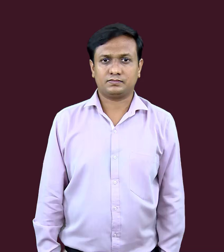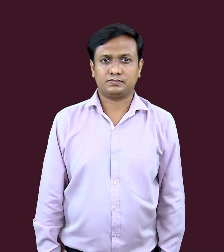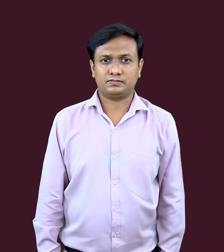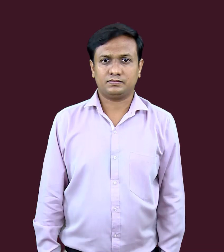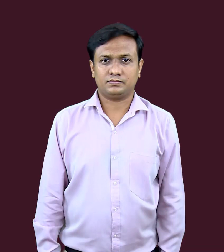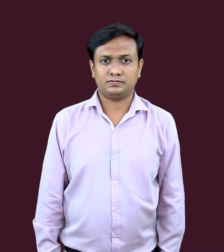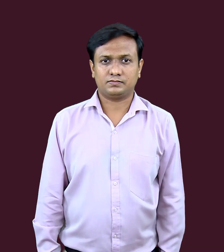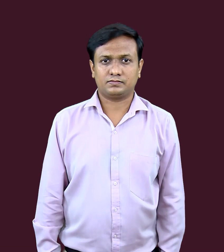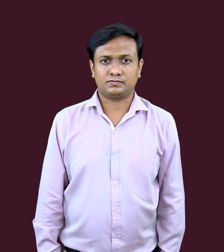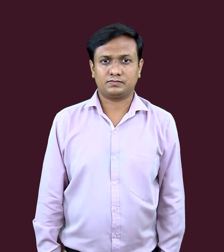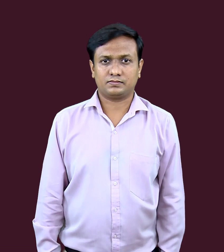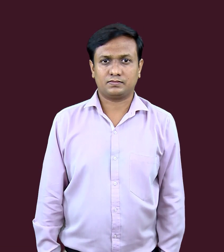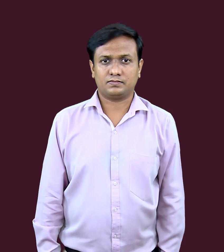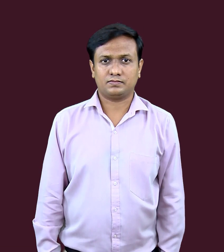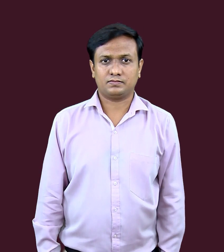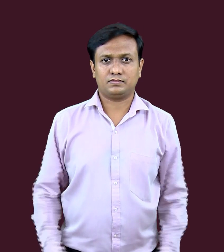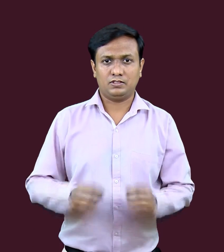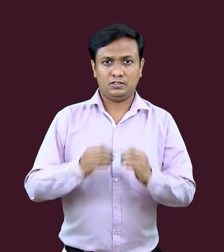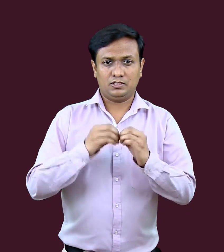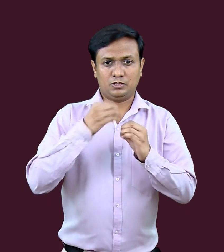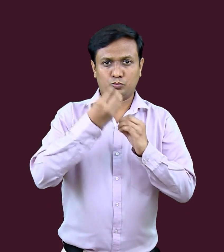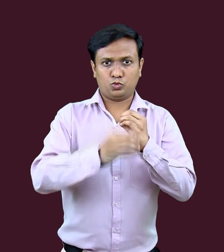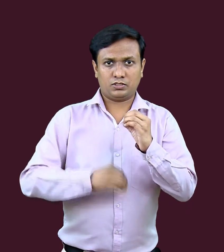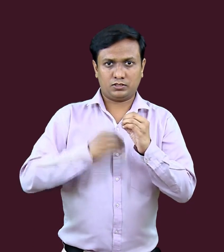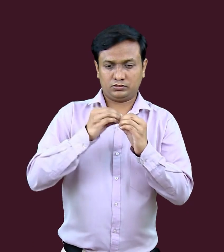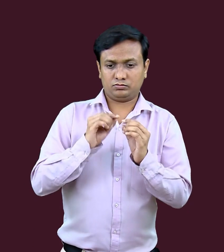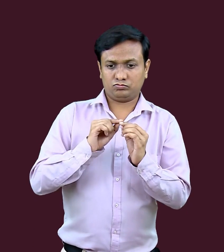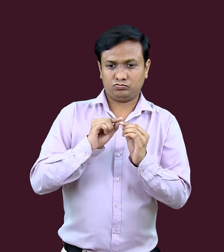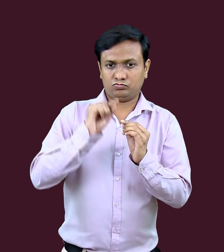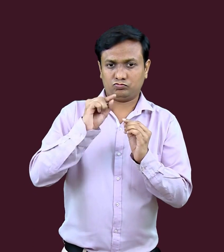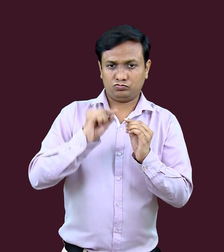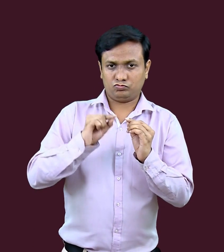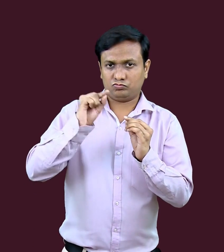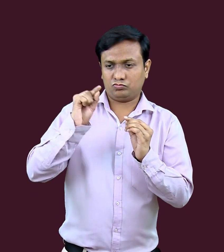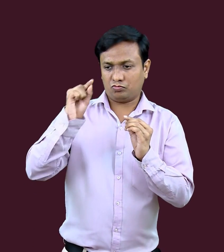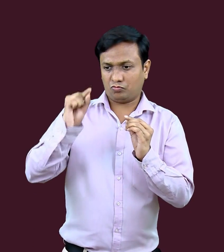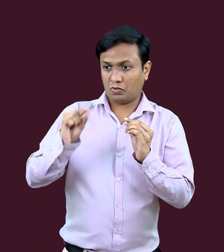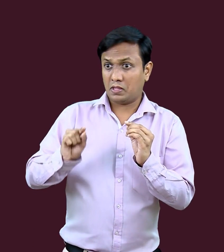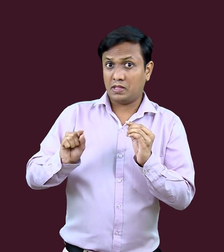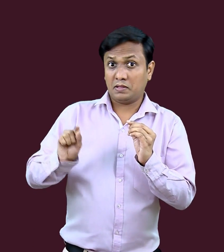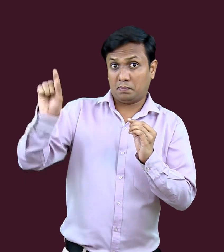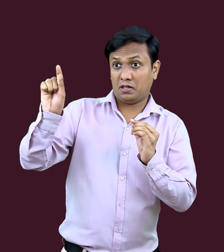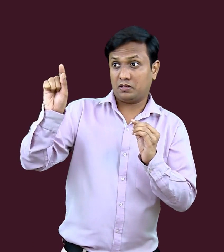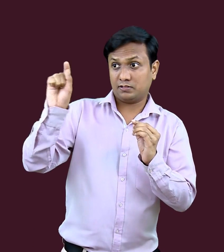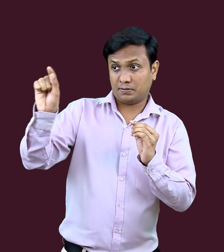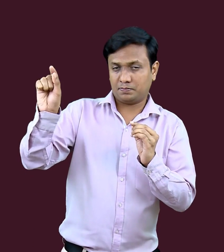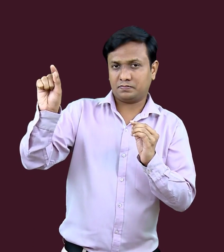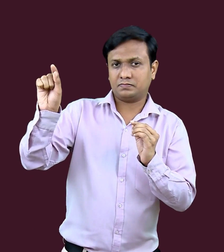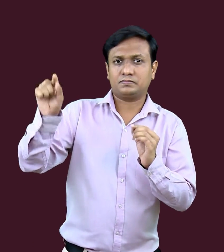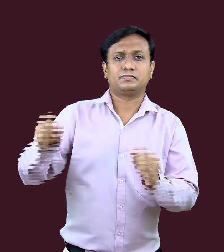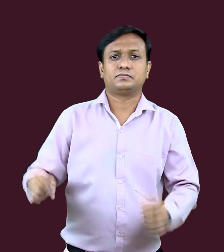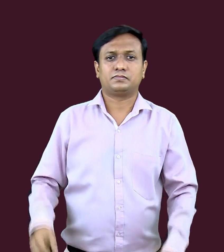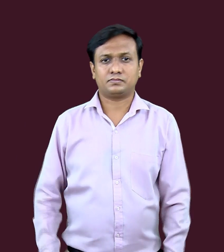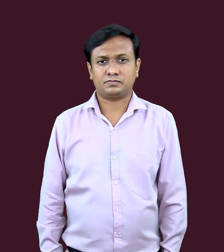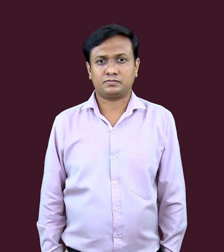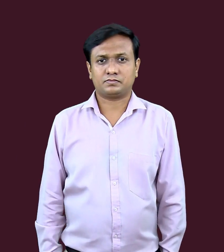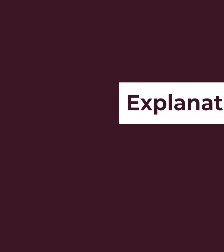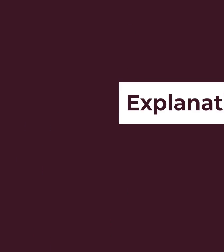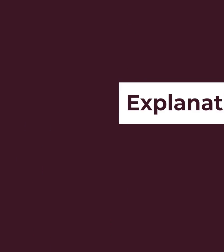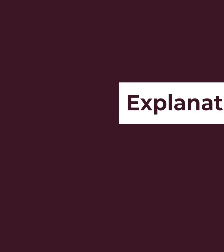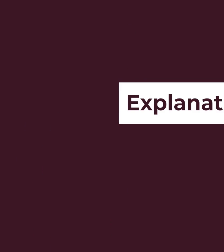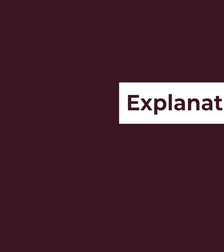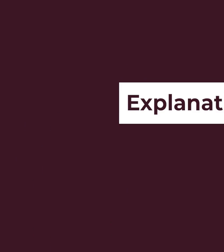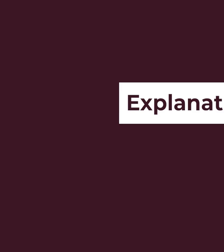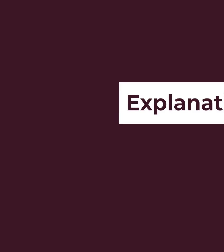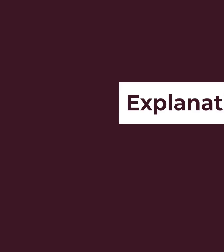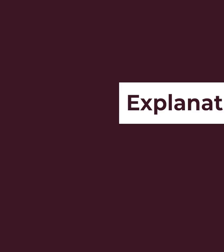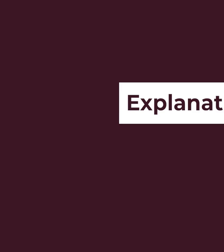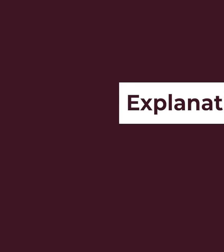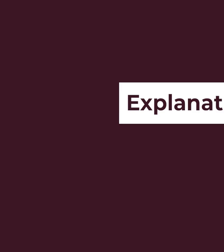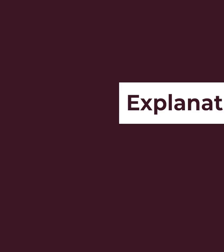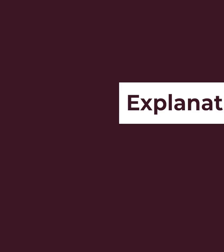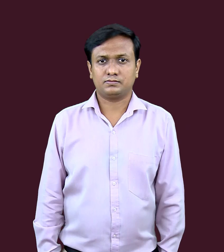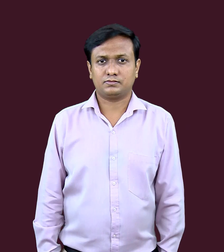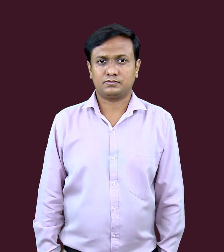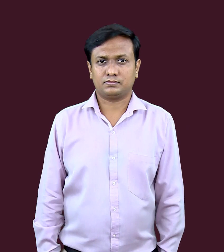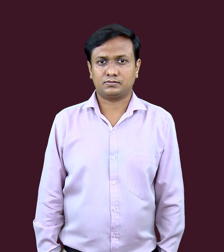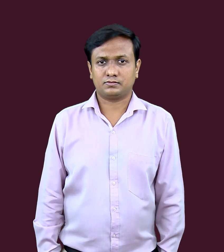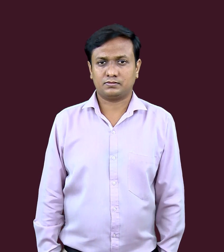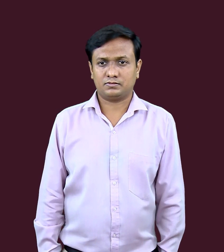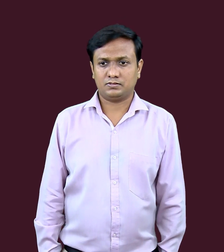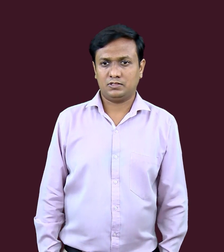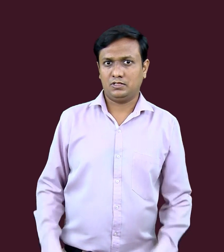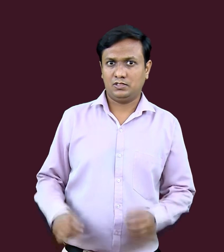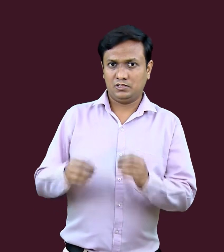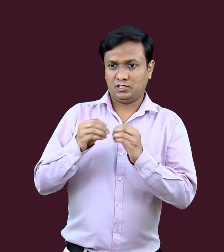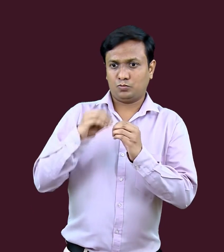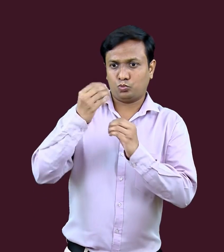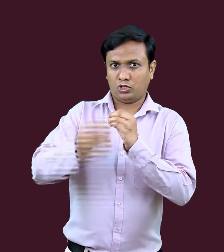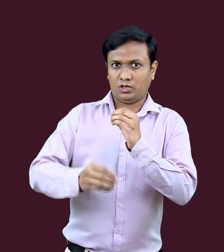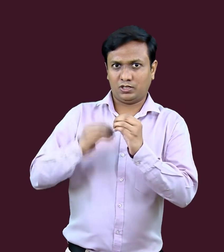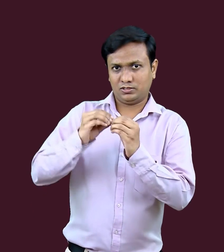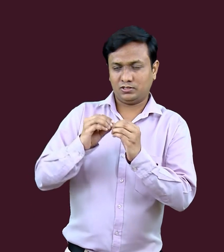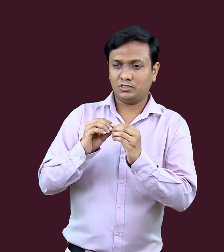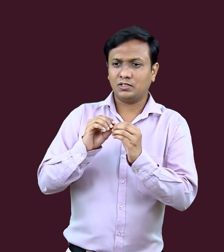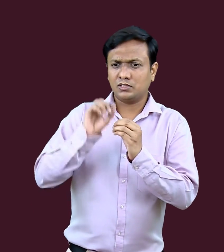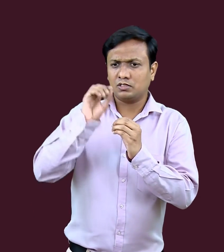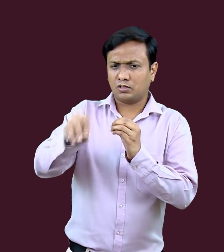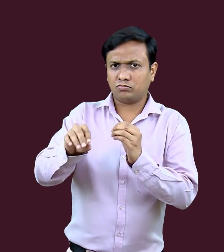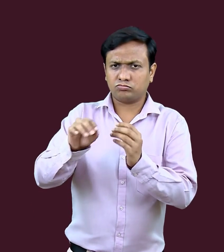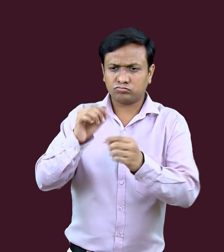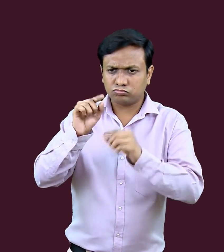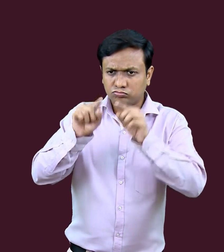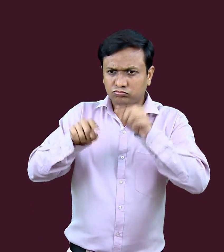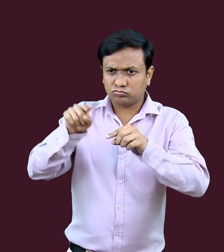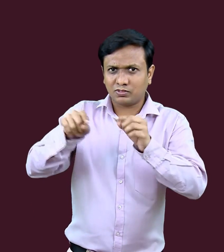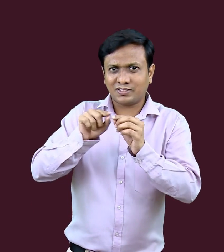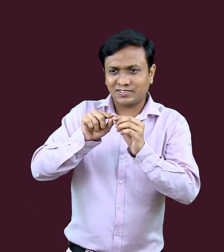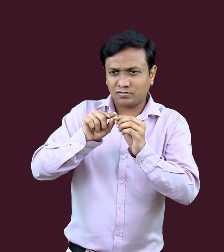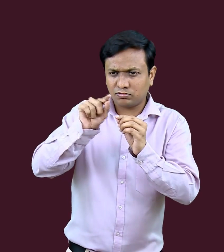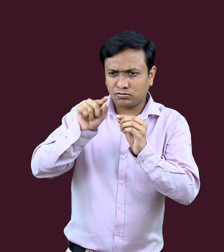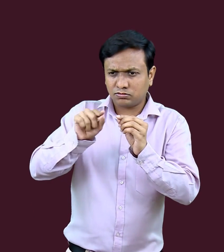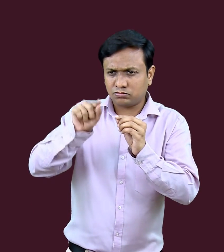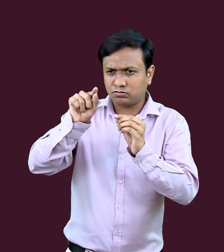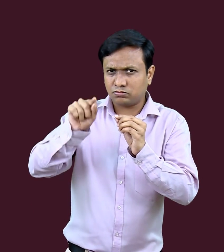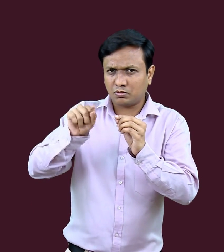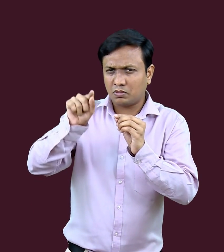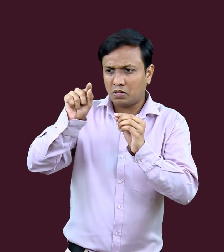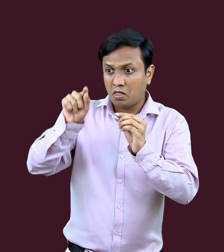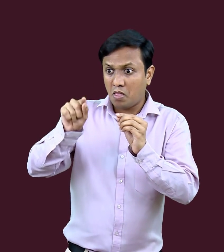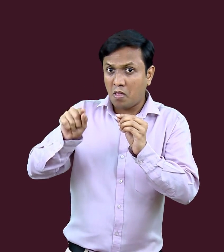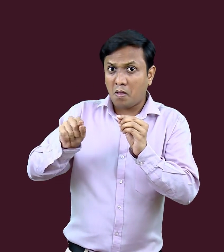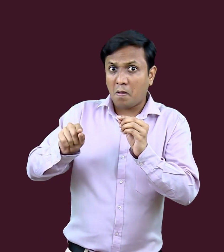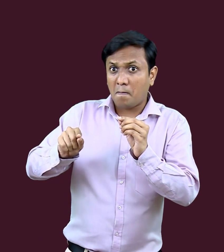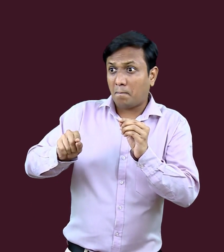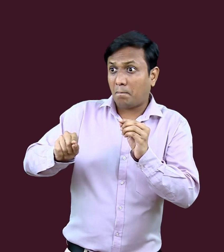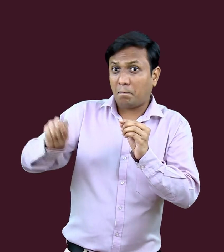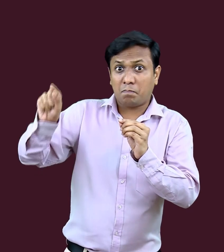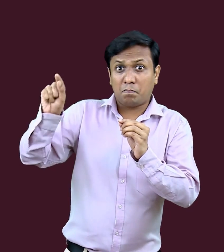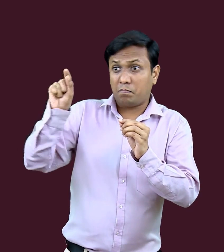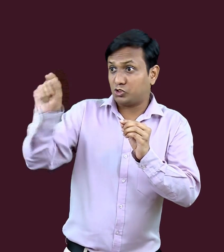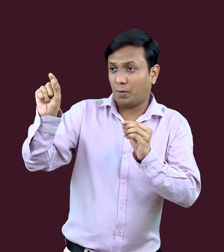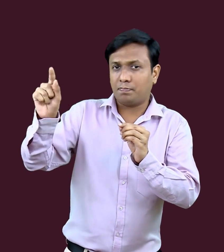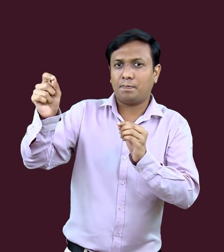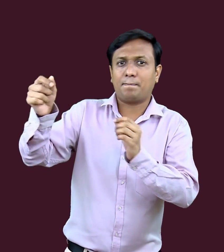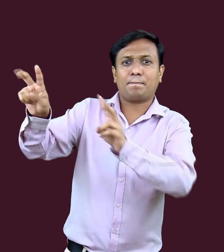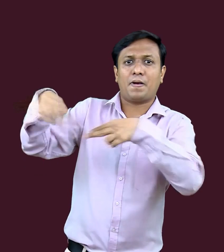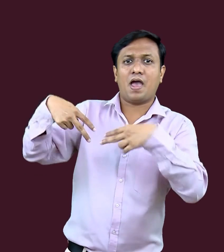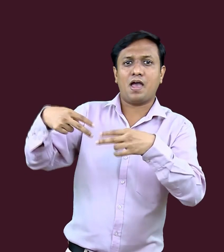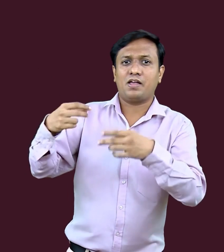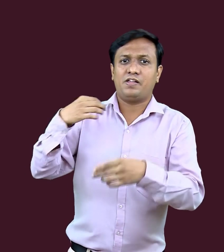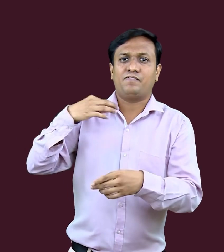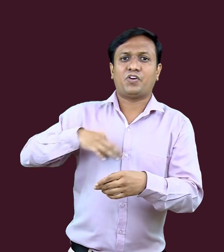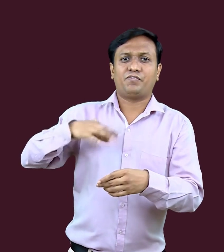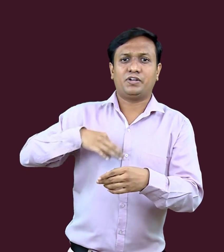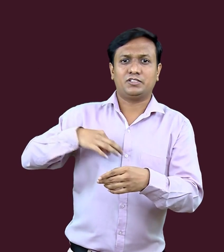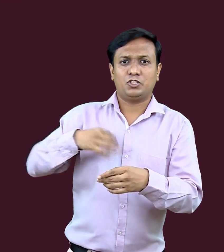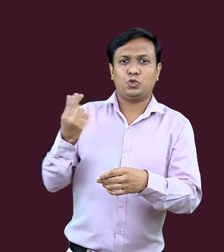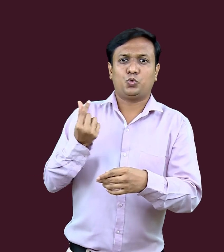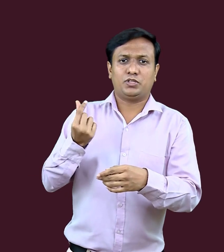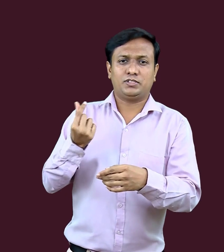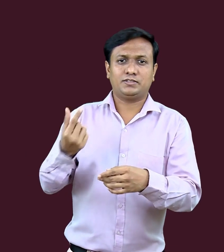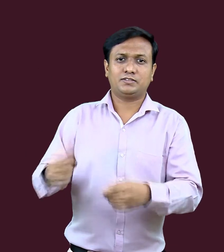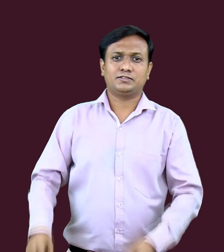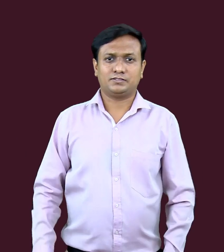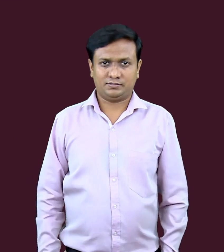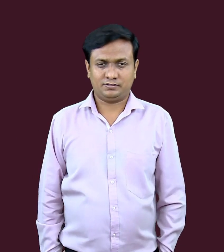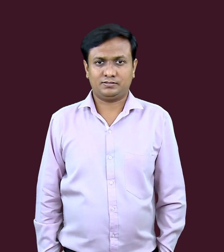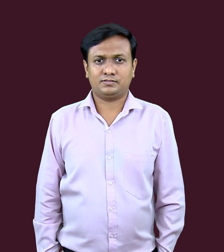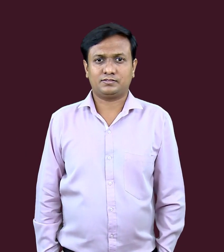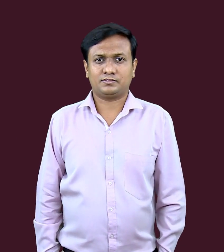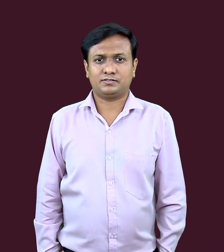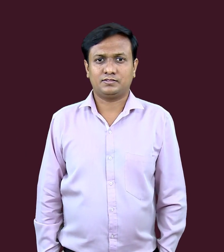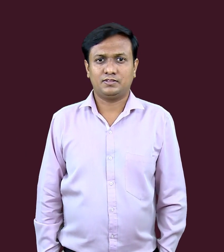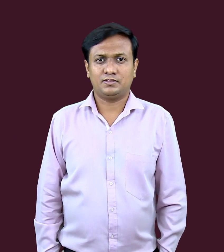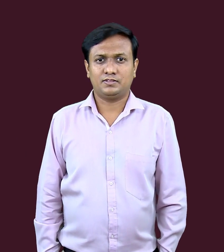Bond Yield